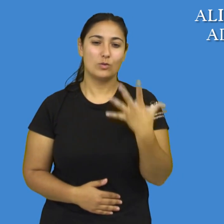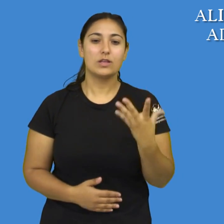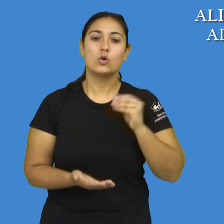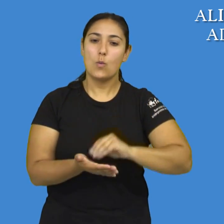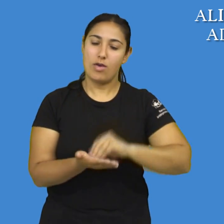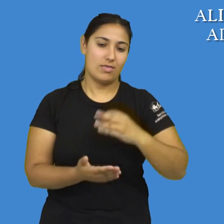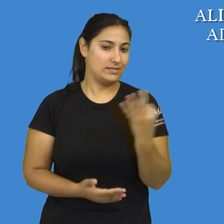vez